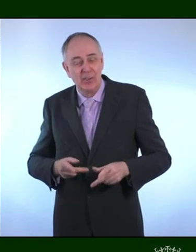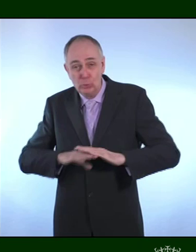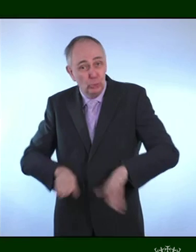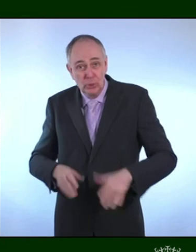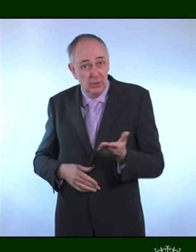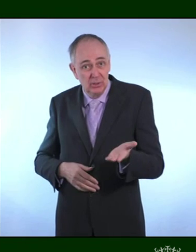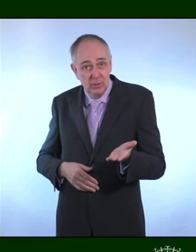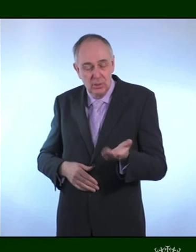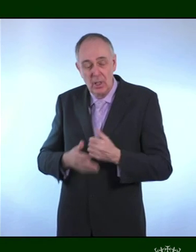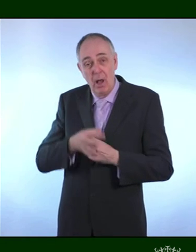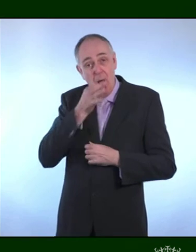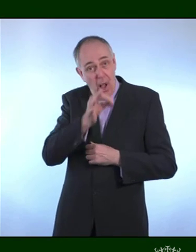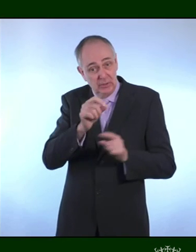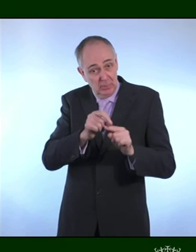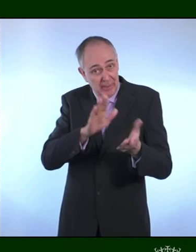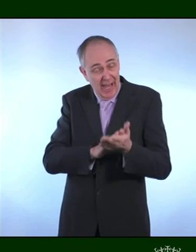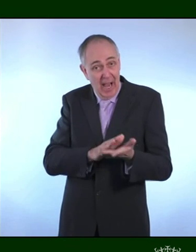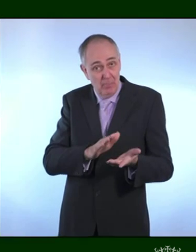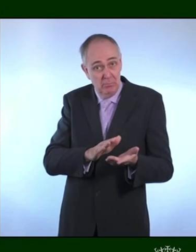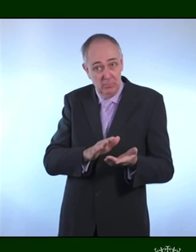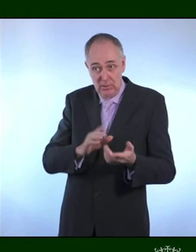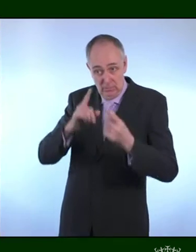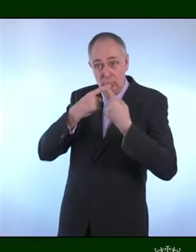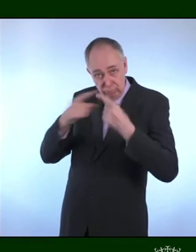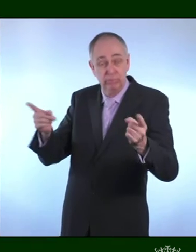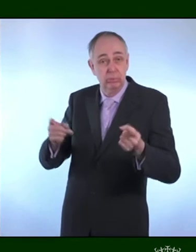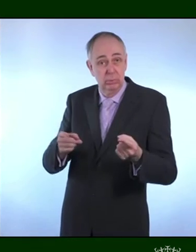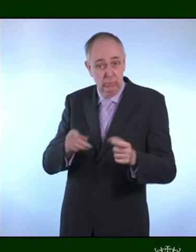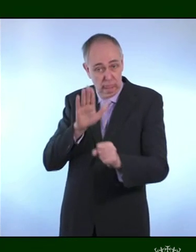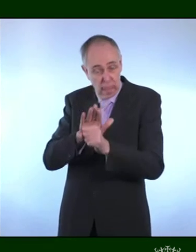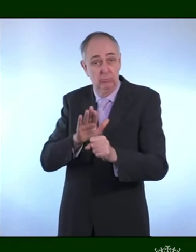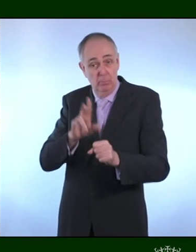Will the Prime Minister send out that message today?